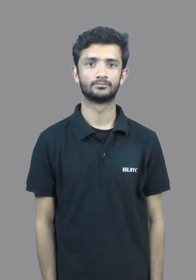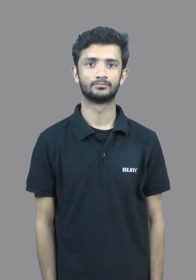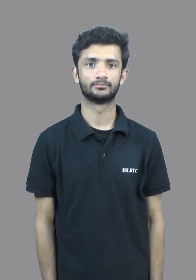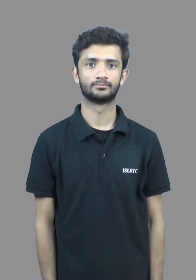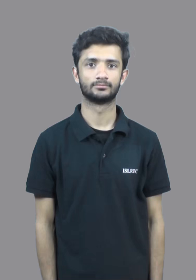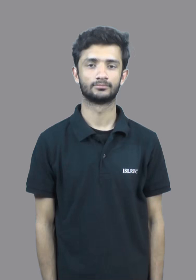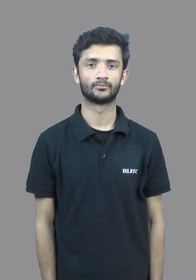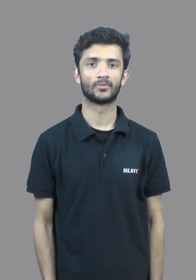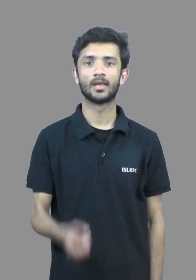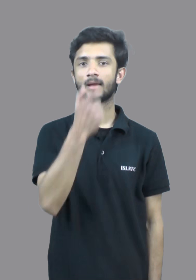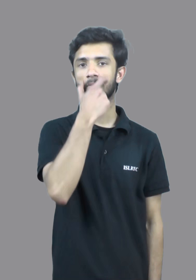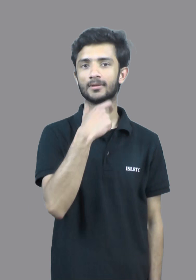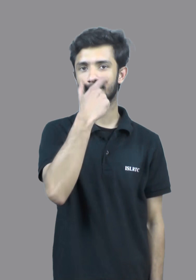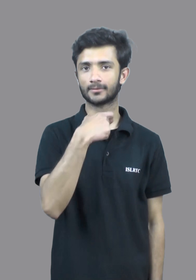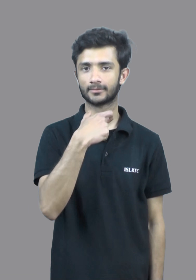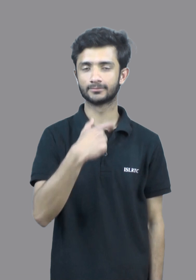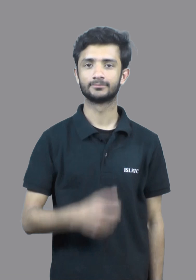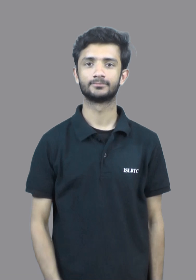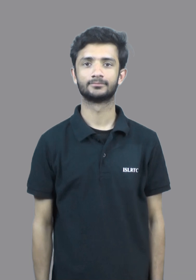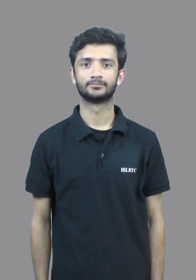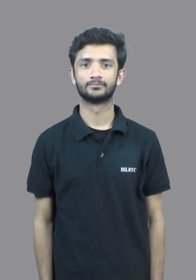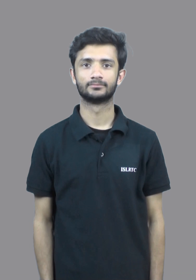Amitabh Bachchan